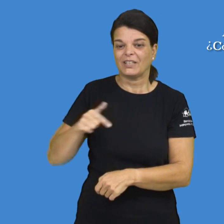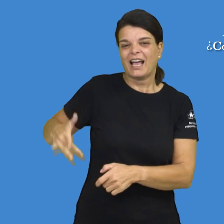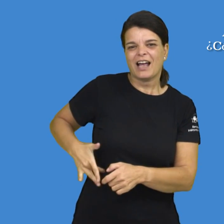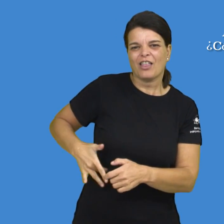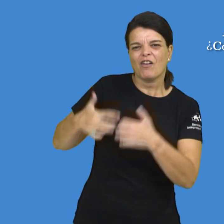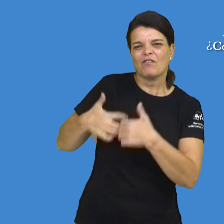hígado